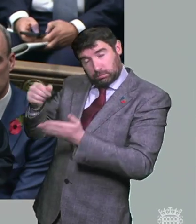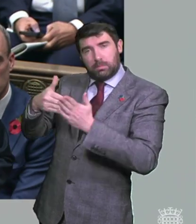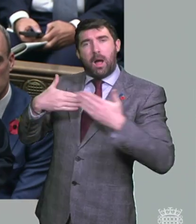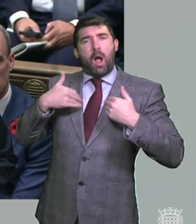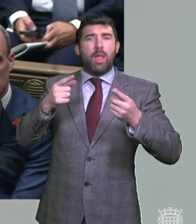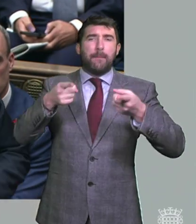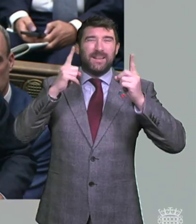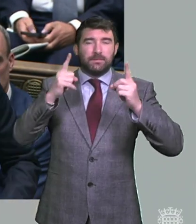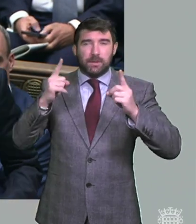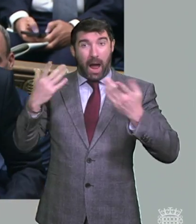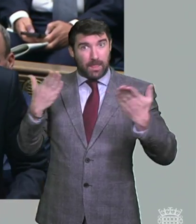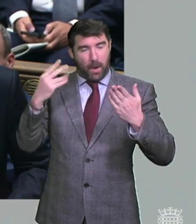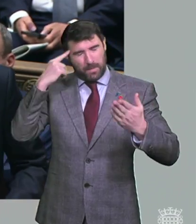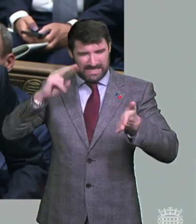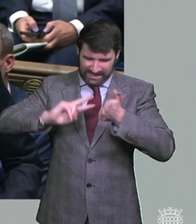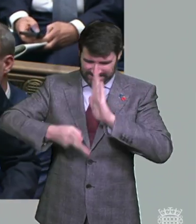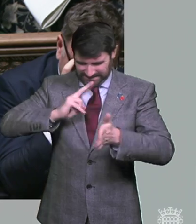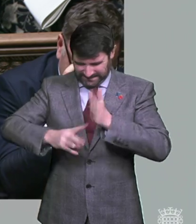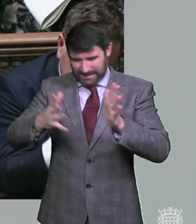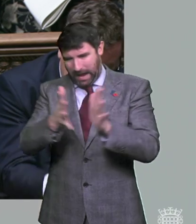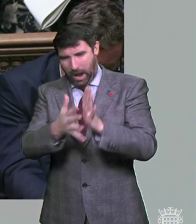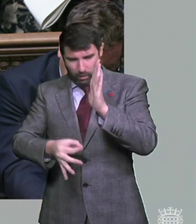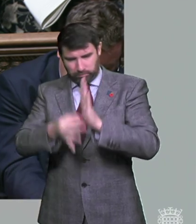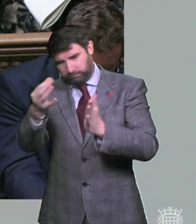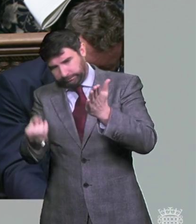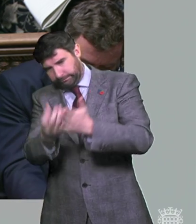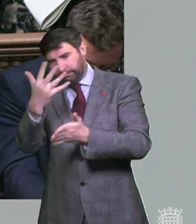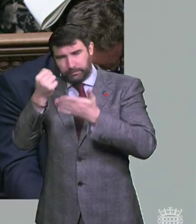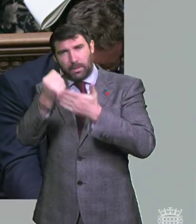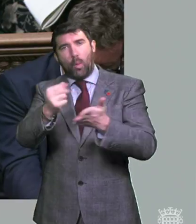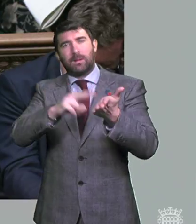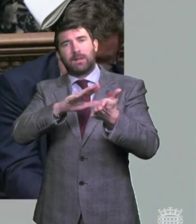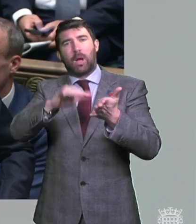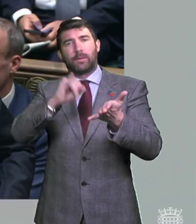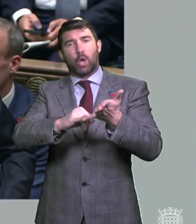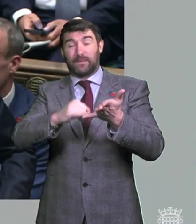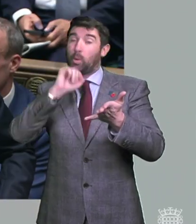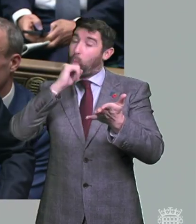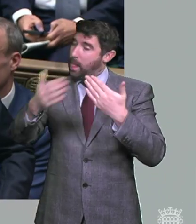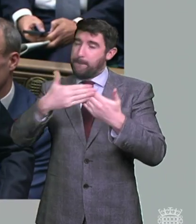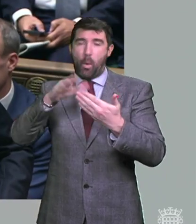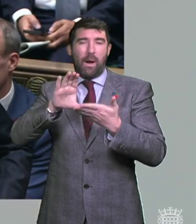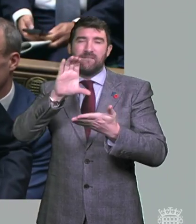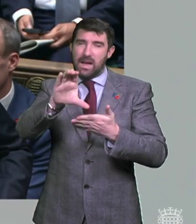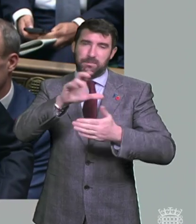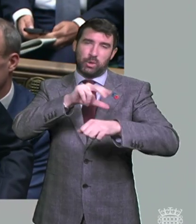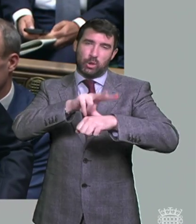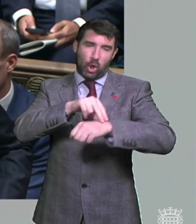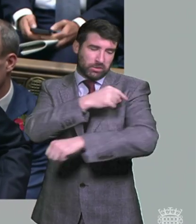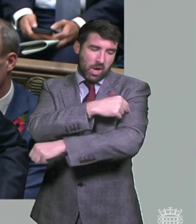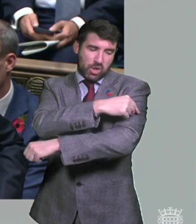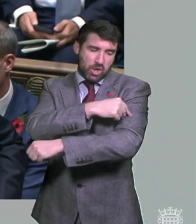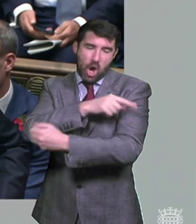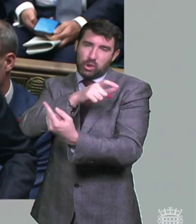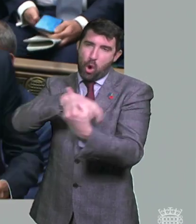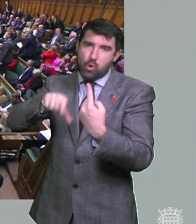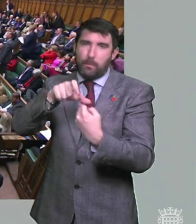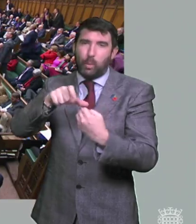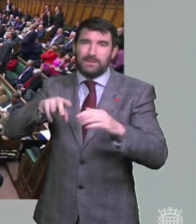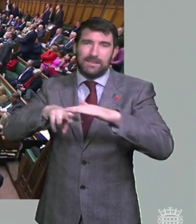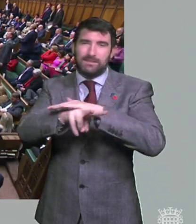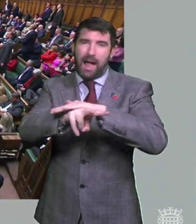I want to make sure that everyone gets the care they need, and we will continue to invest in more doctors, more nurses and more community scans so that we can deliver exactly that.